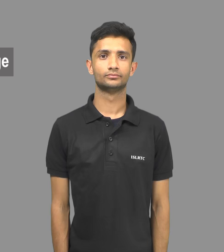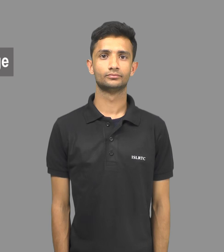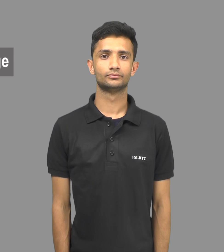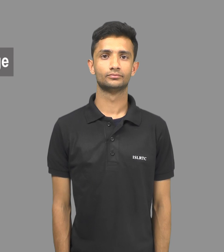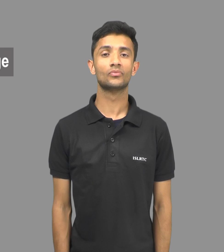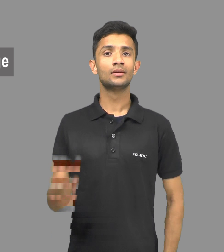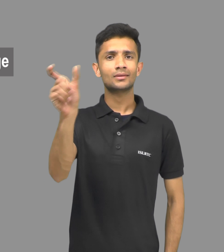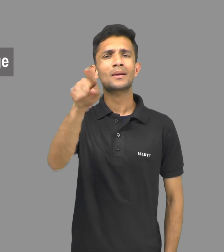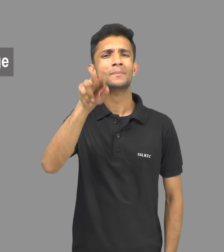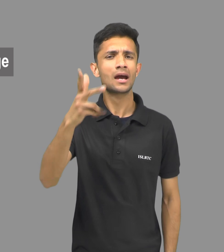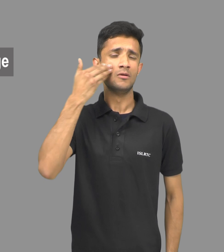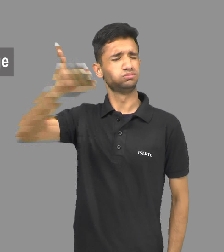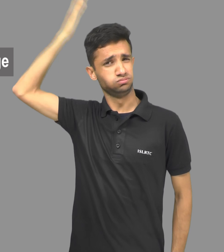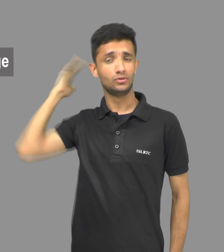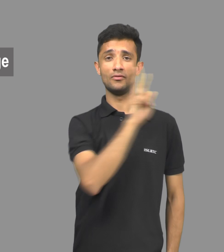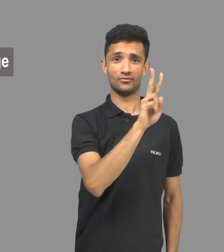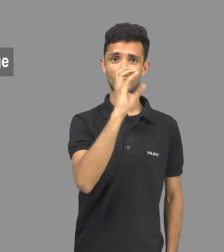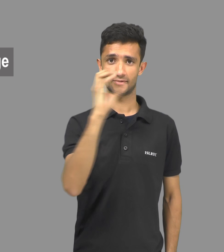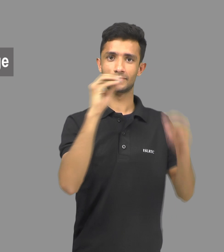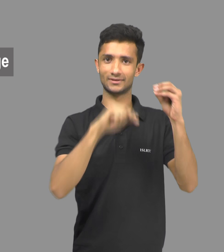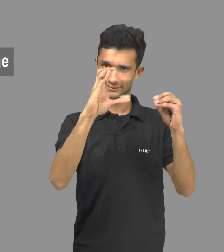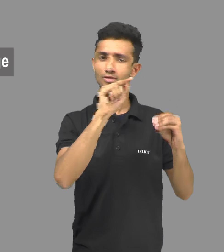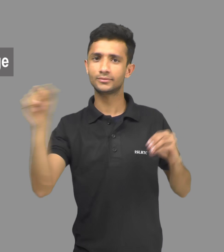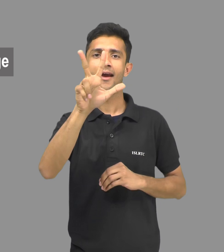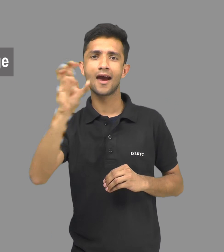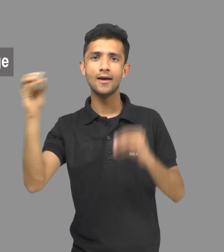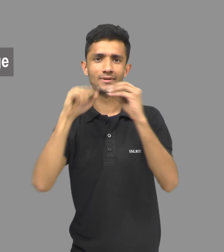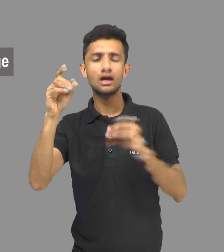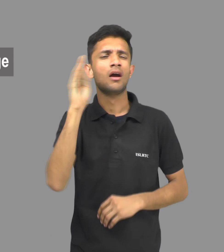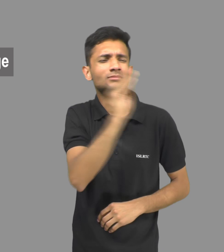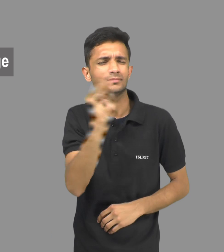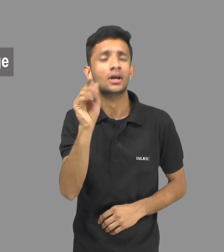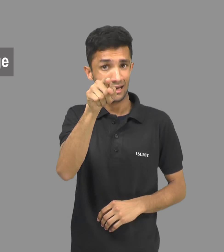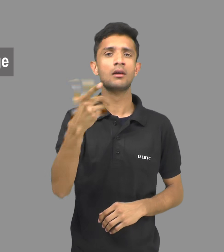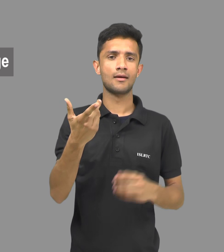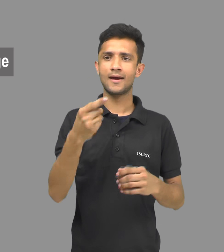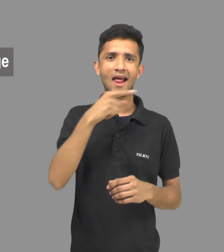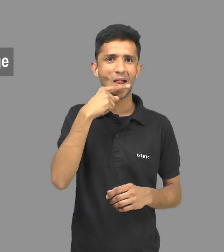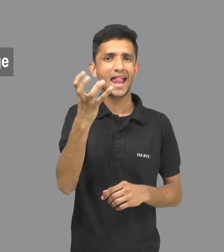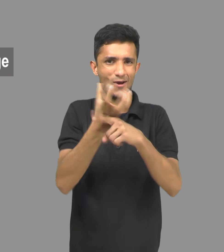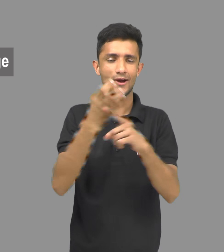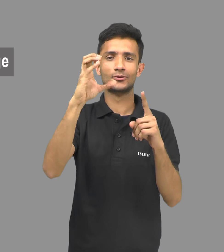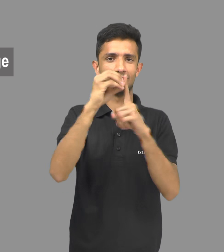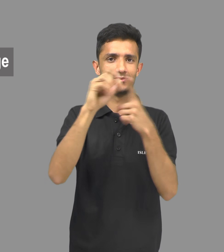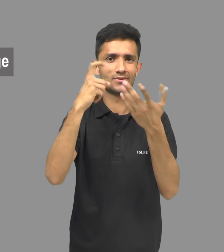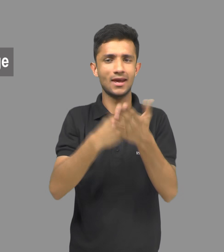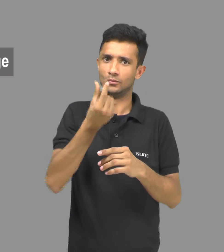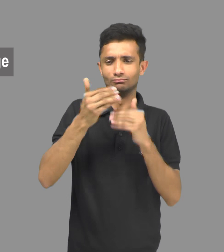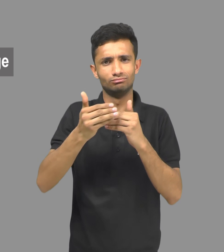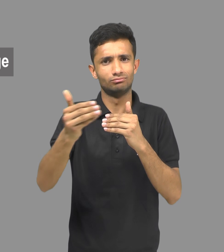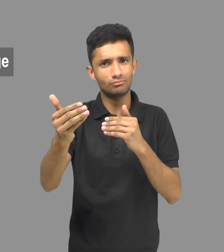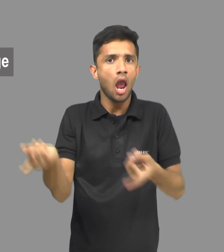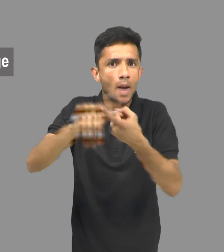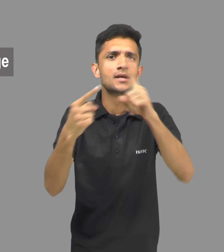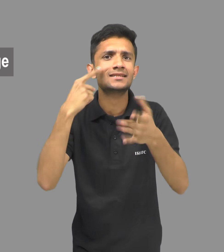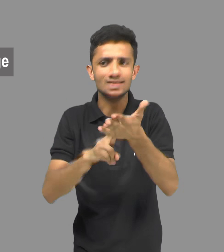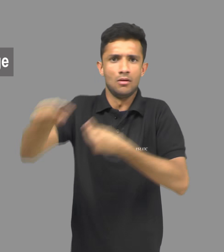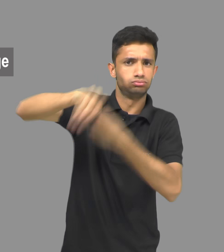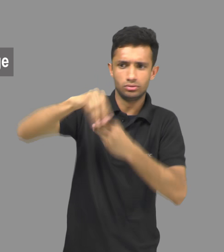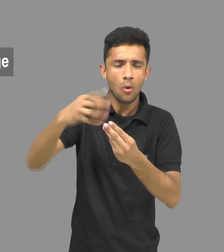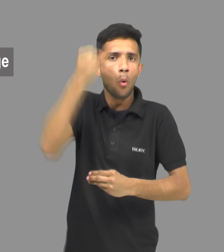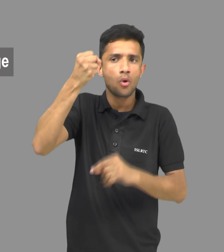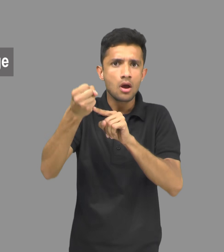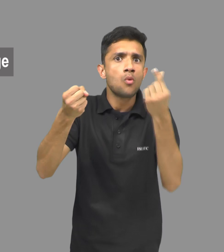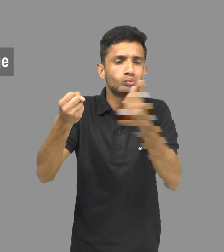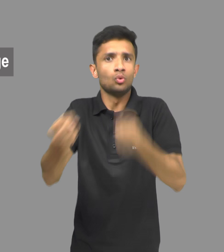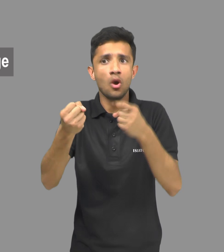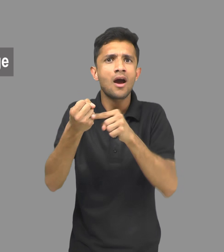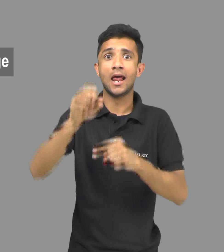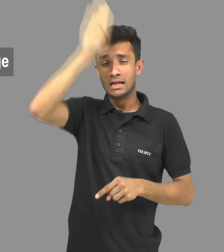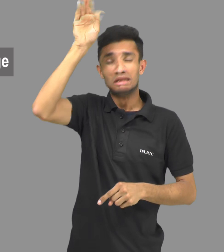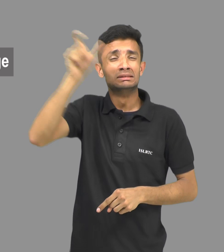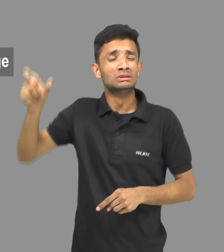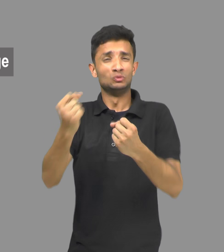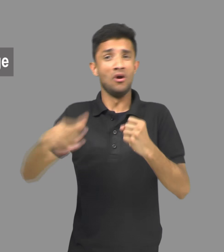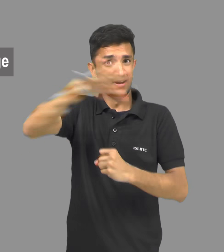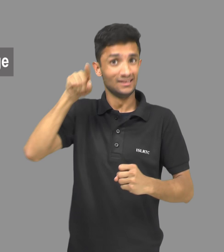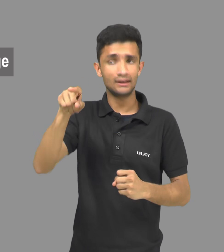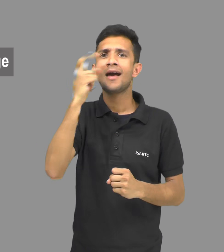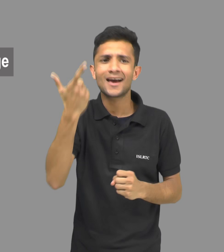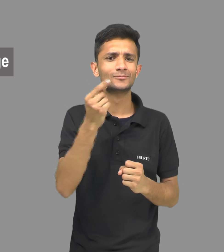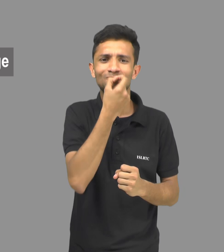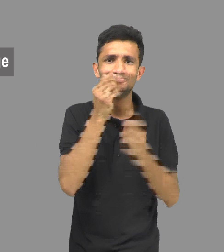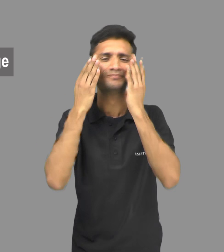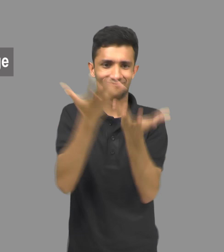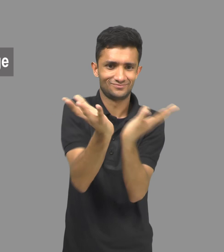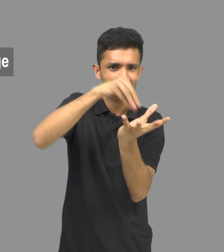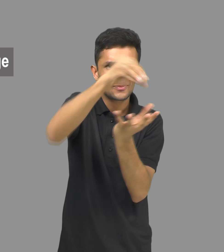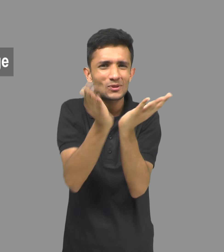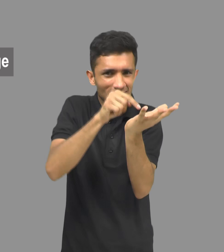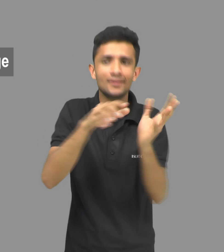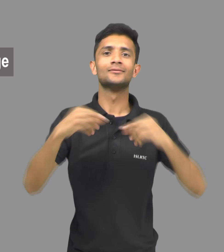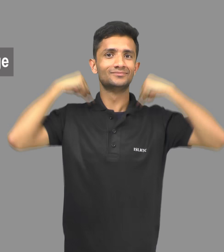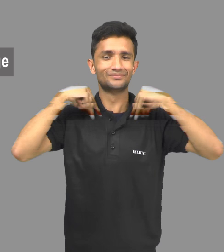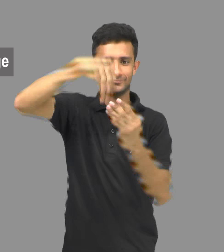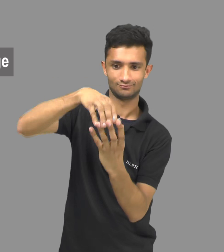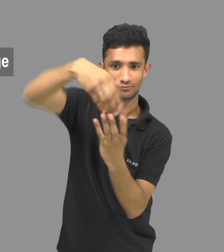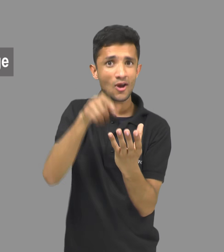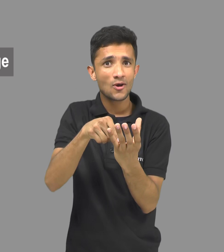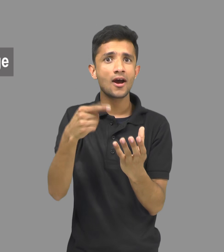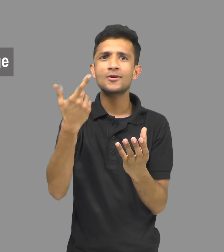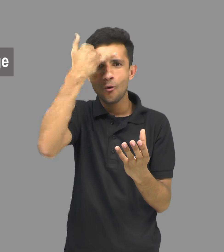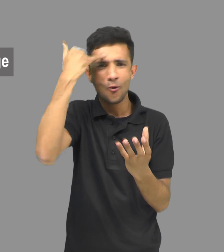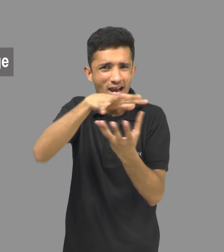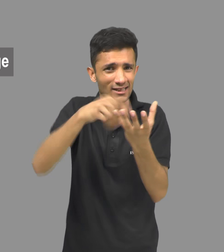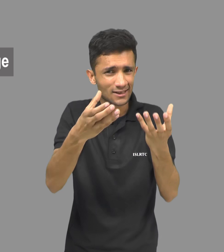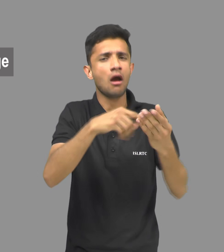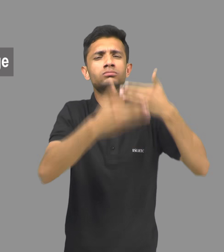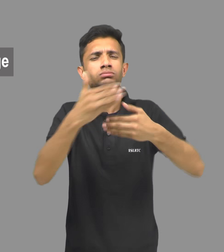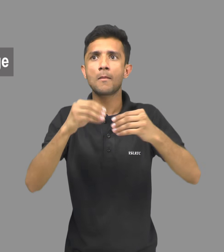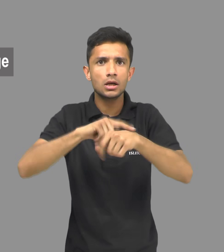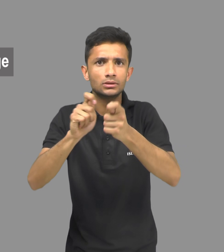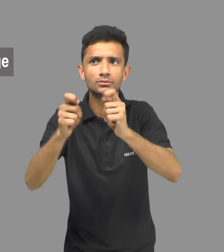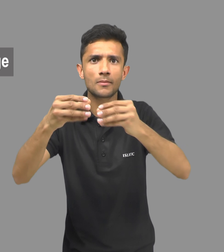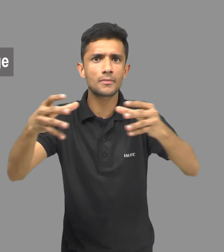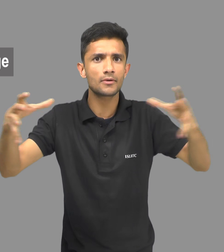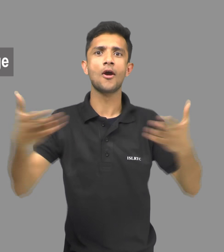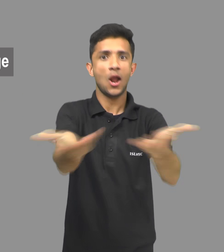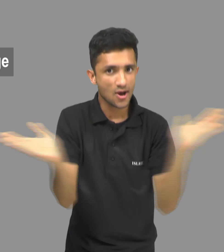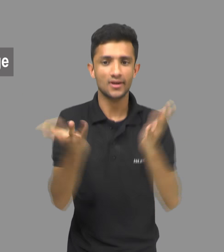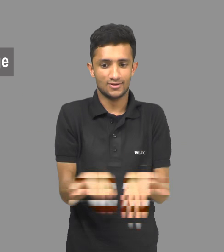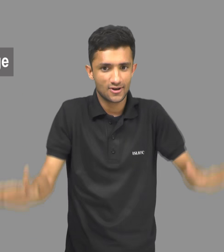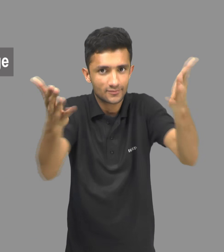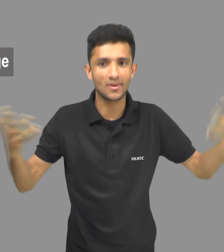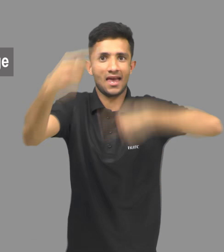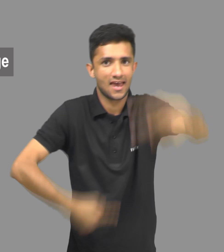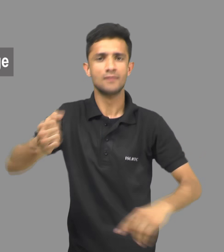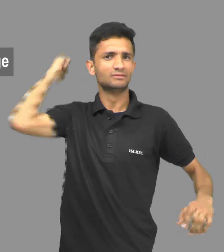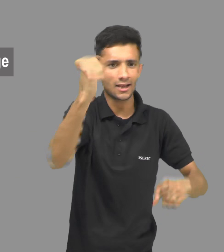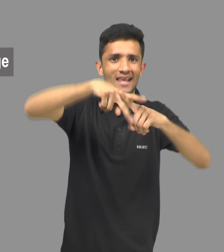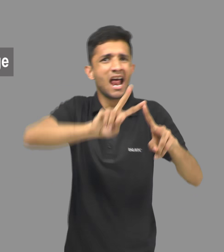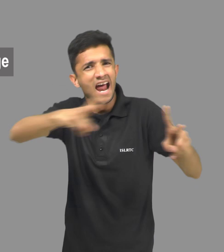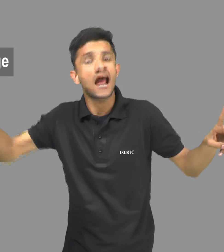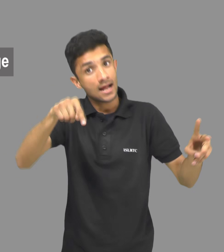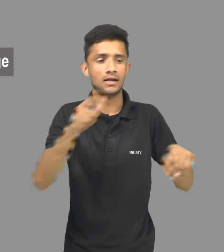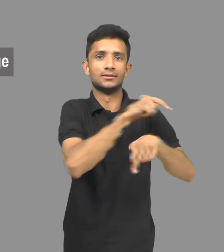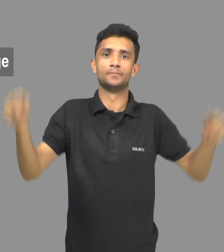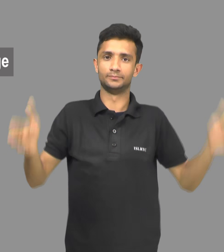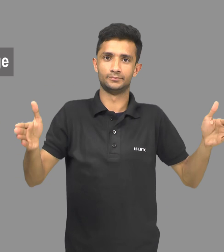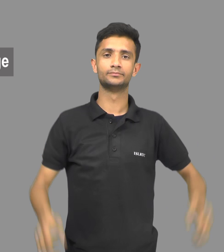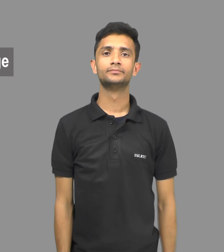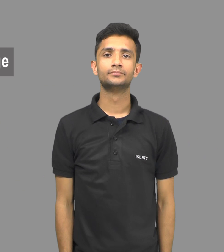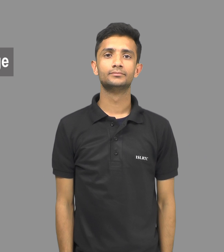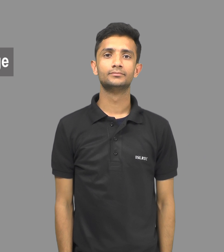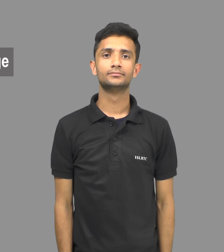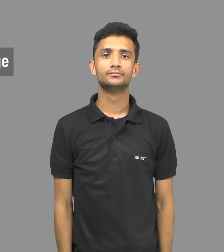Bronze age